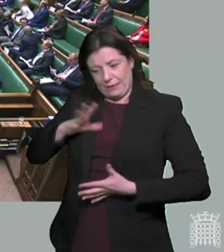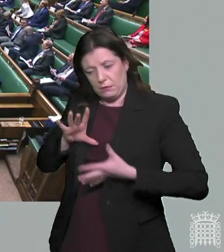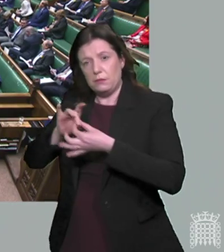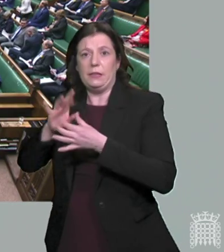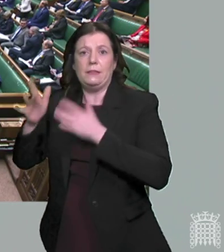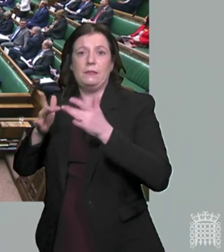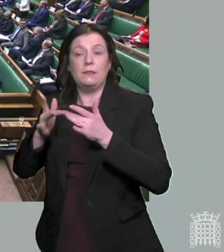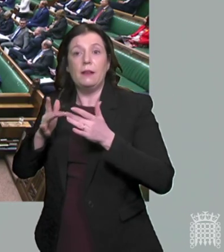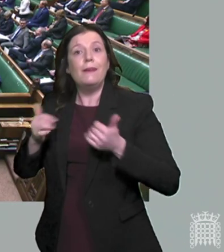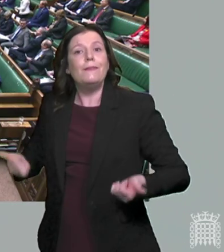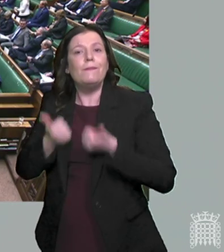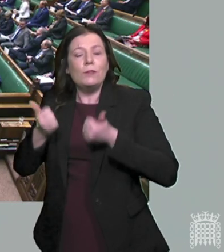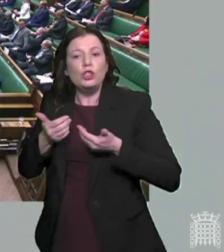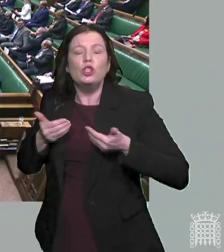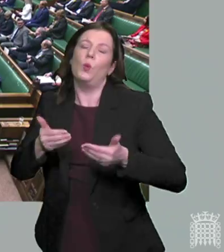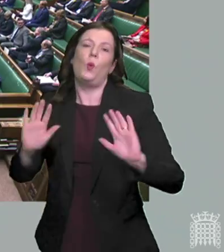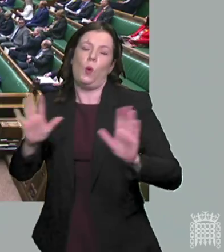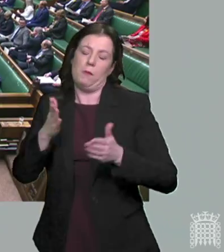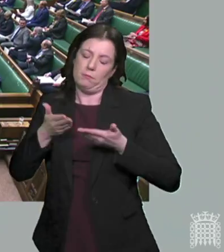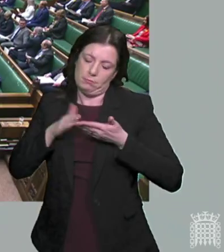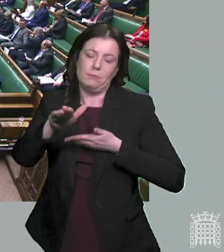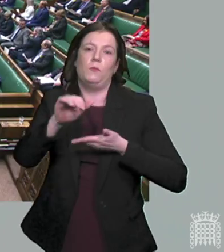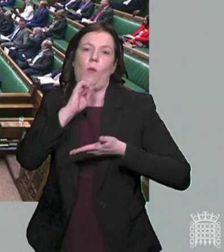I call the shadow Secretary of State.